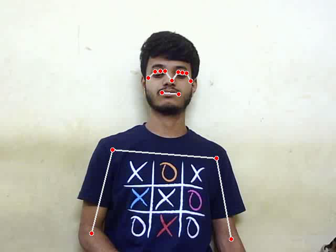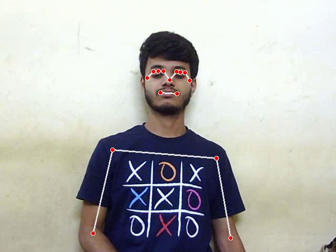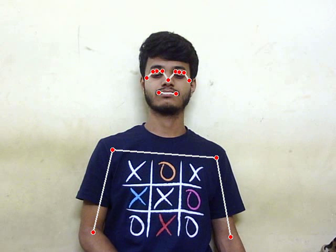your